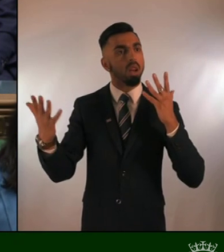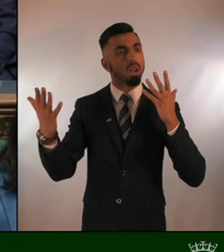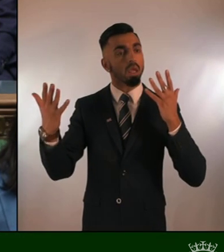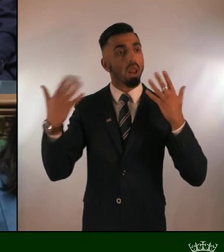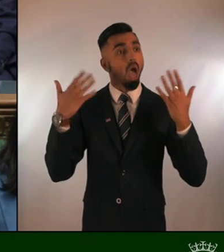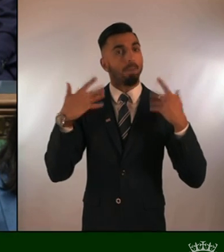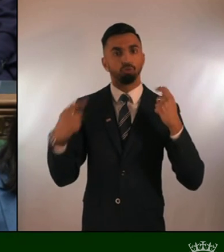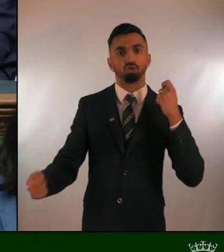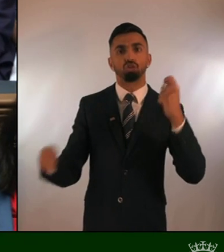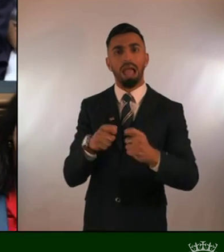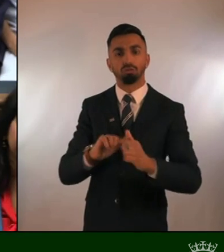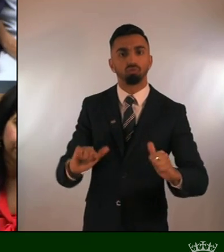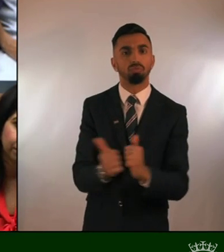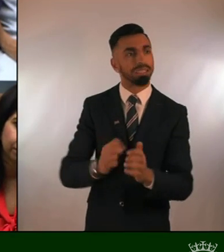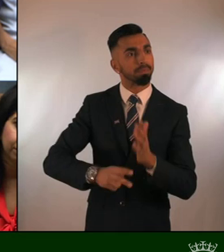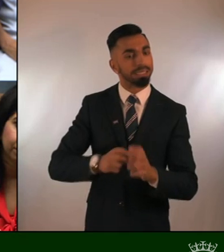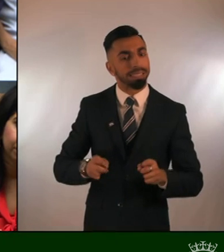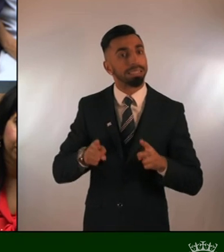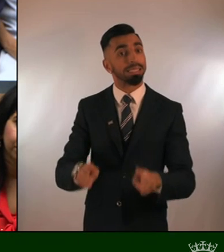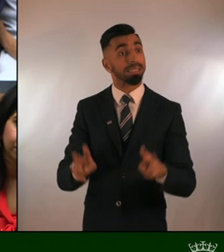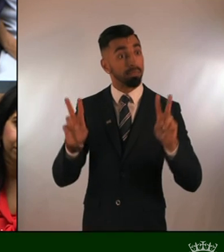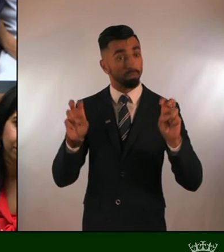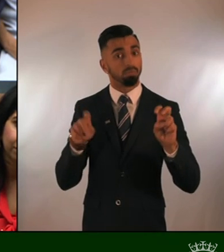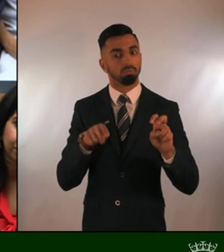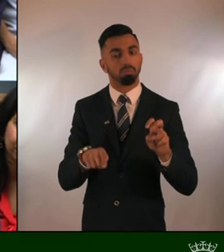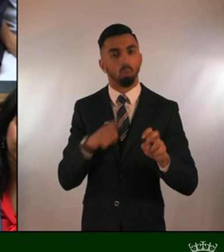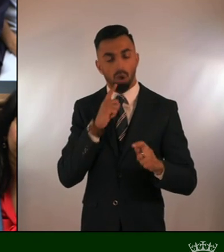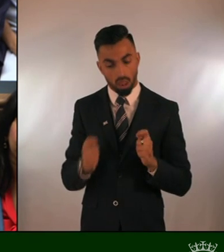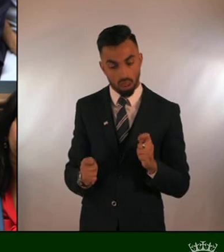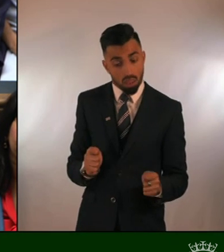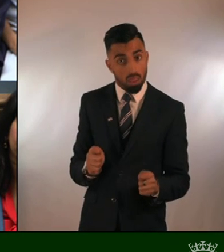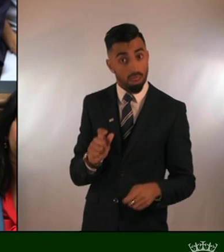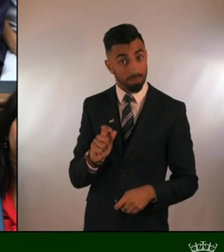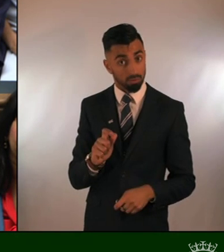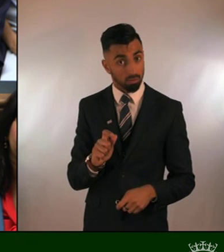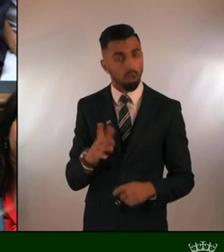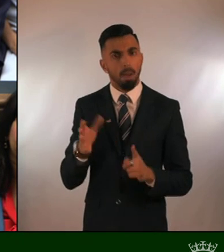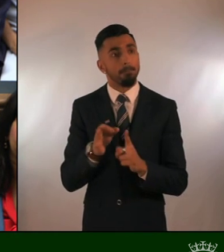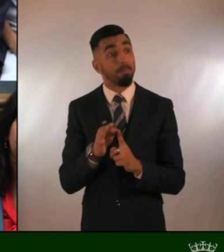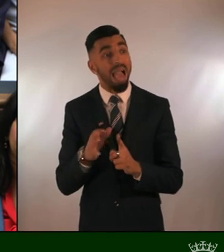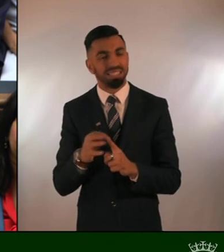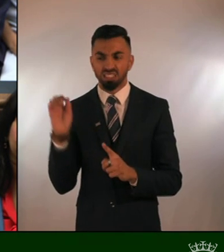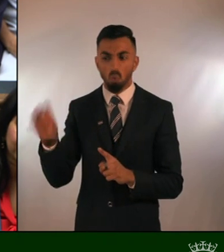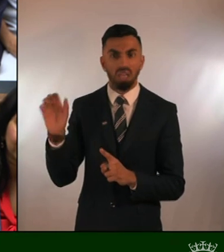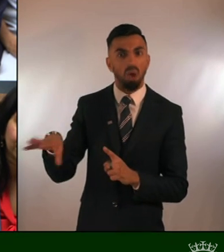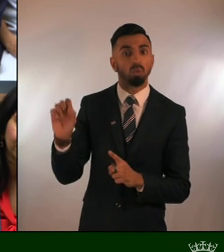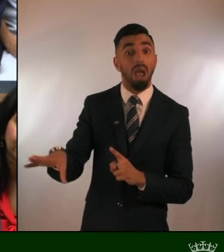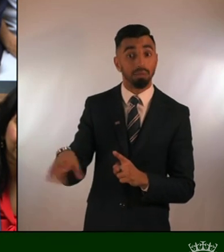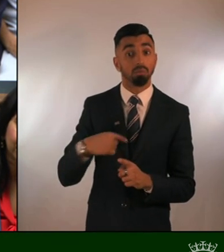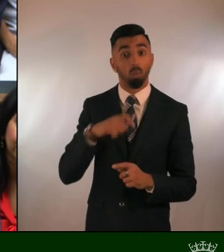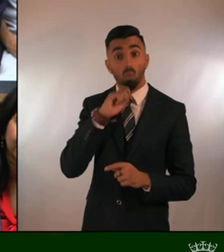To tackle the scourge of plastic waste, we will deliver our manifesto promise to introduce a new plastics packaging tax.